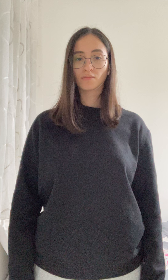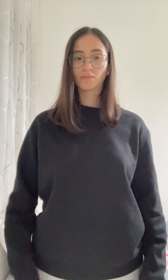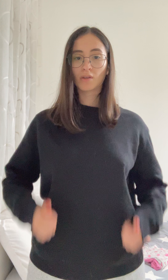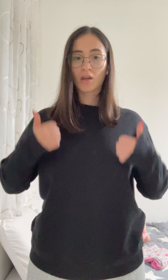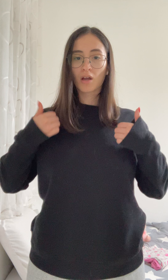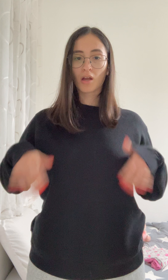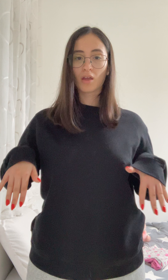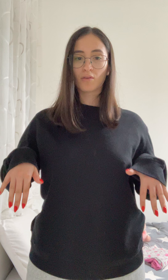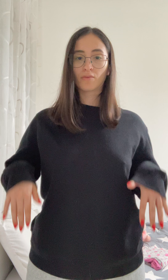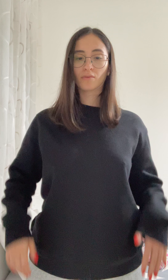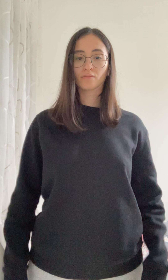עייף